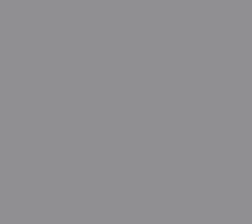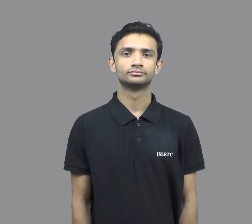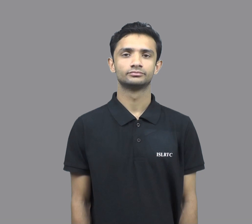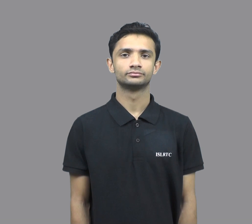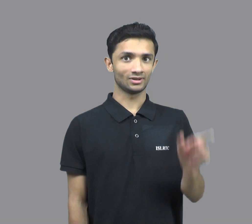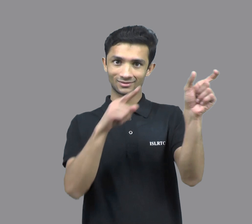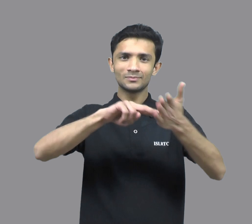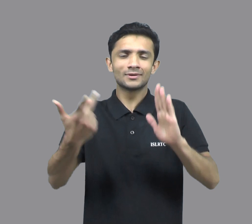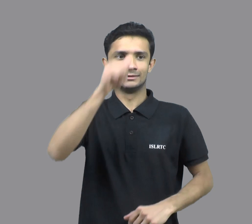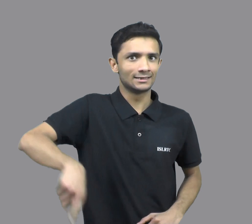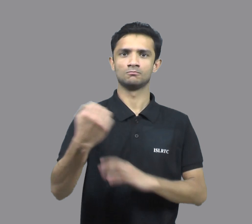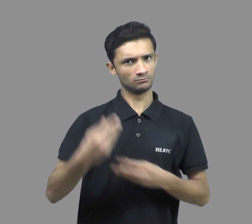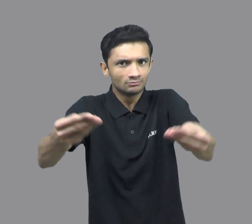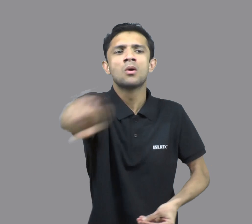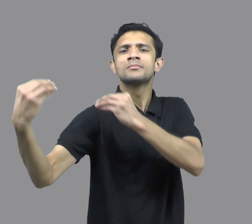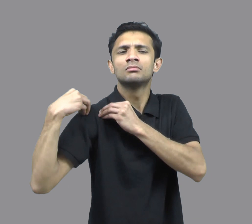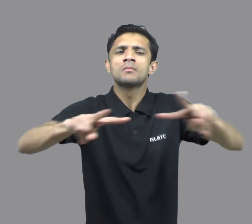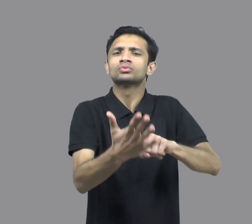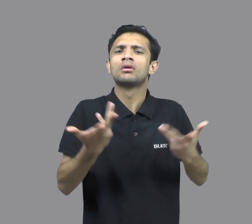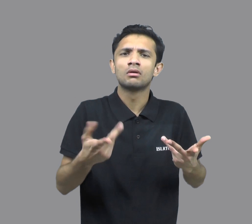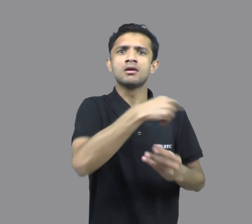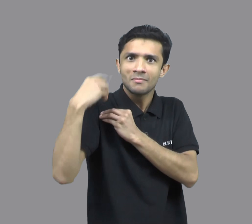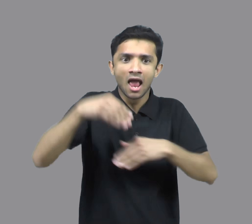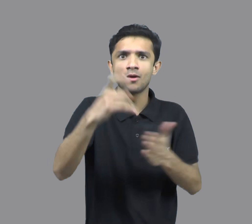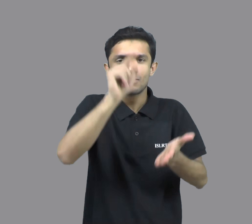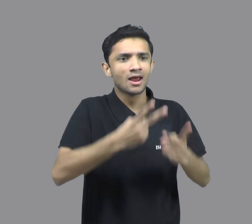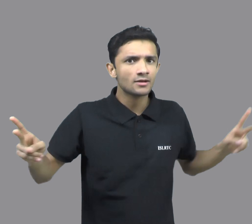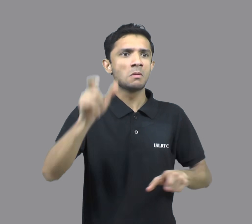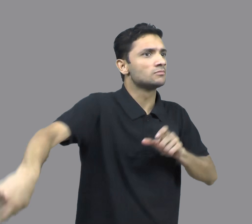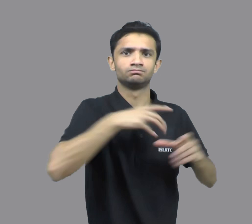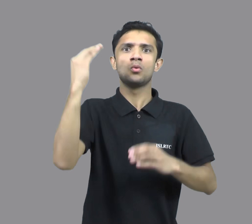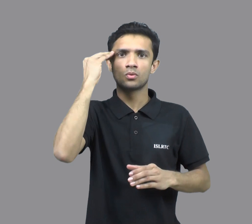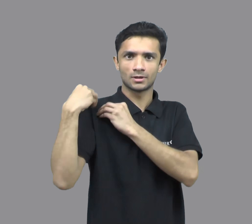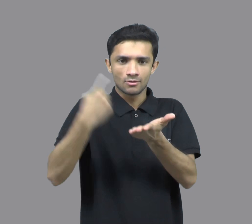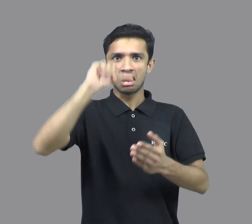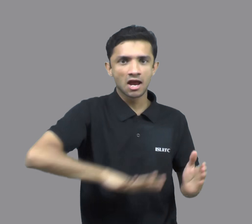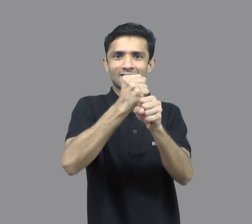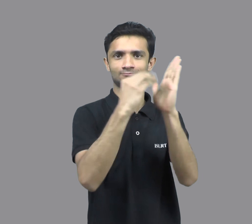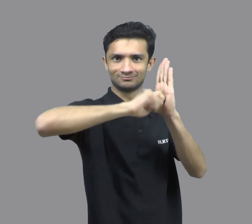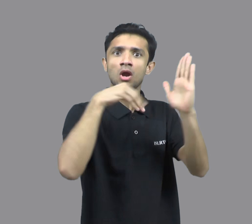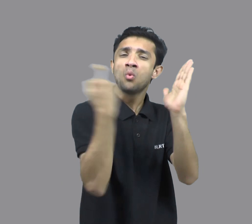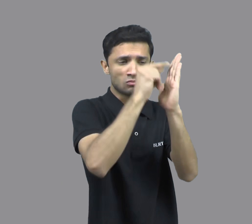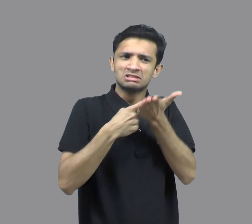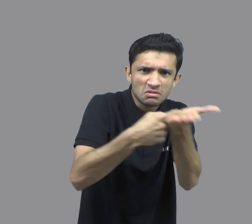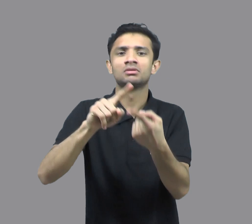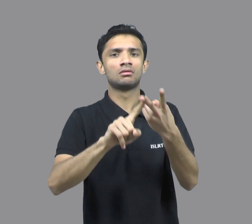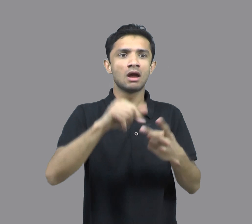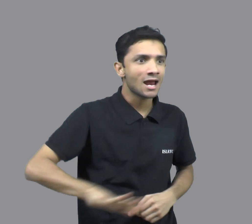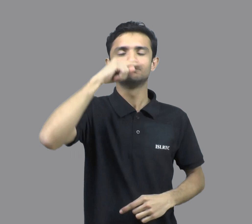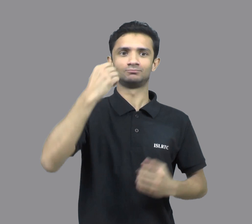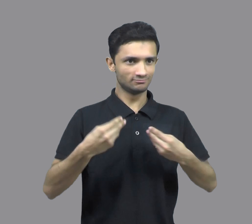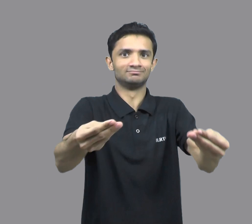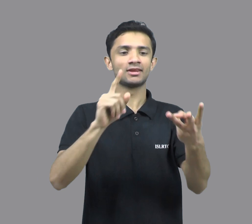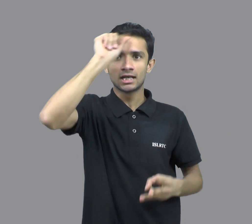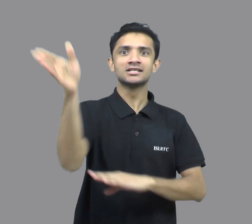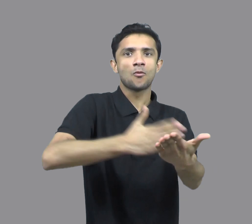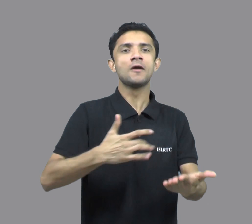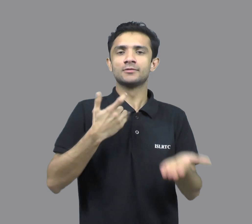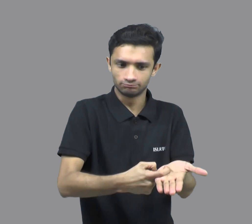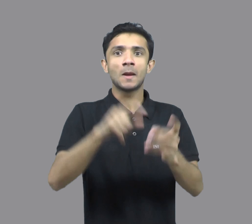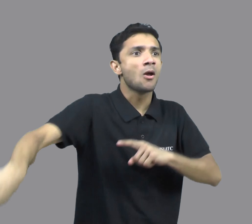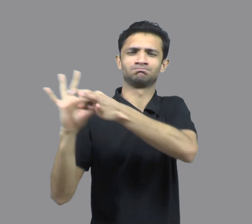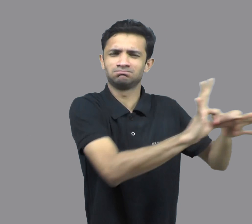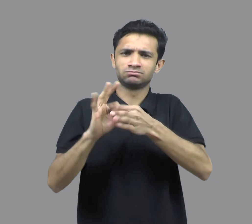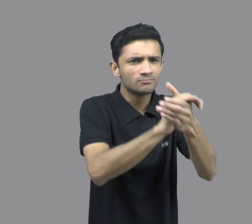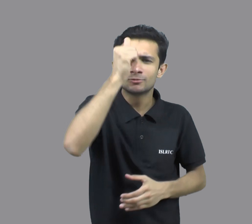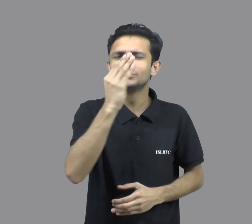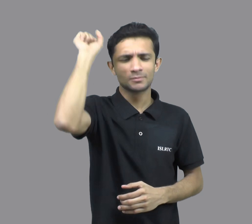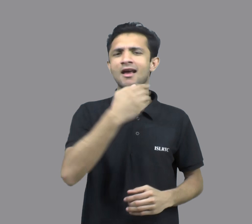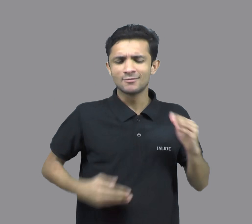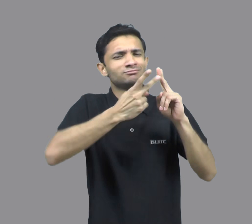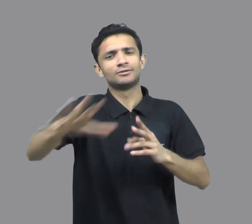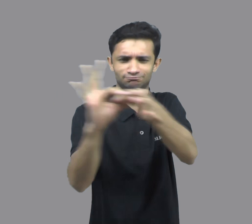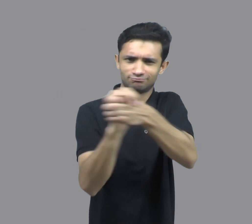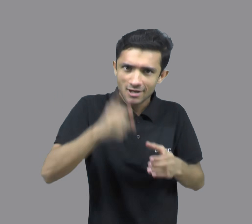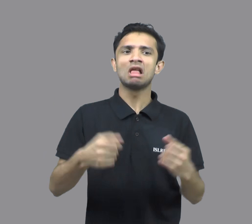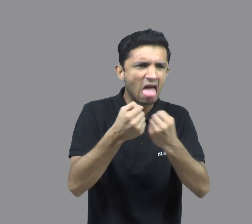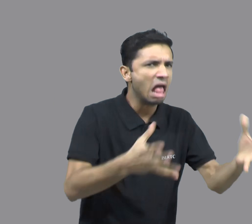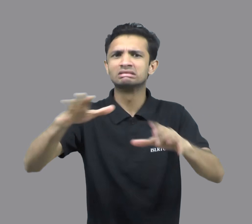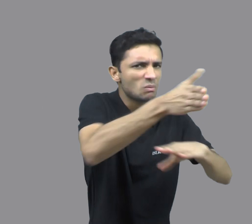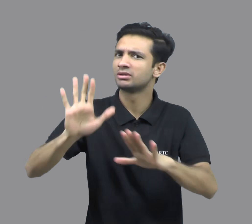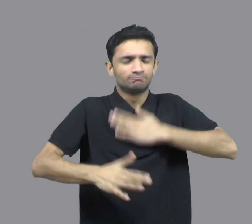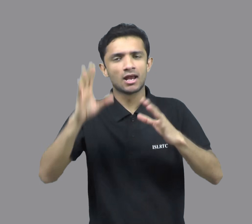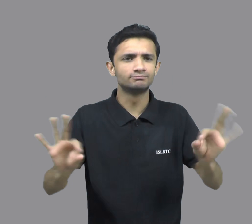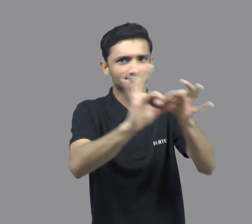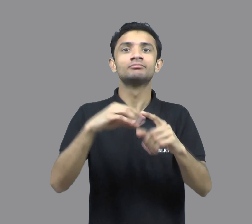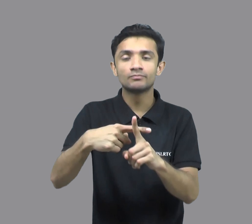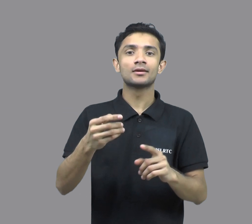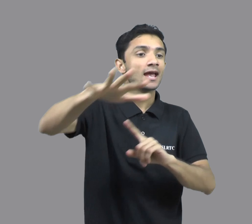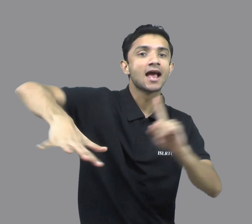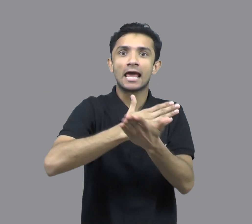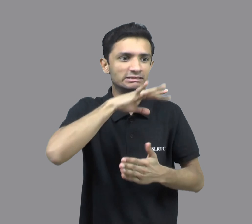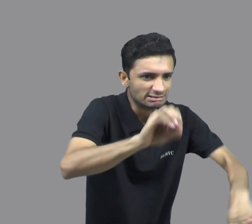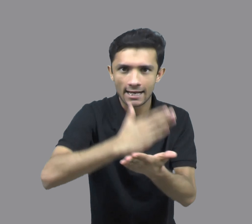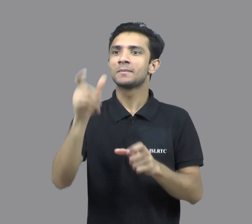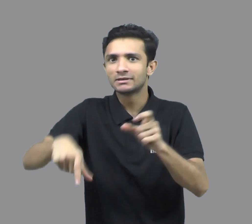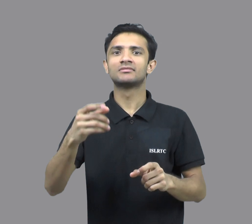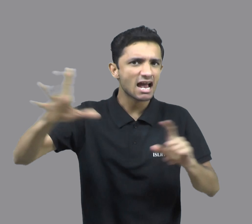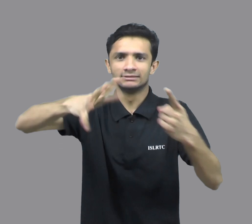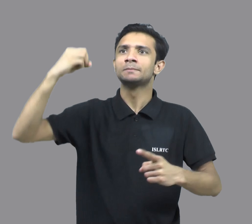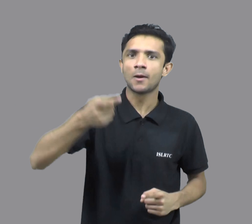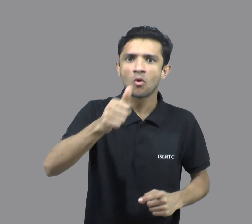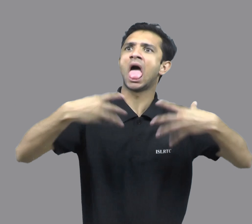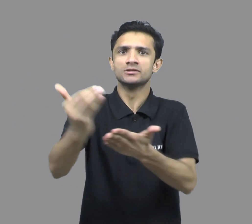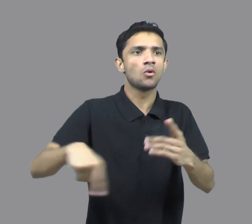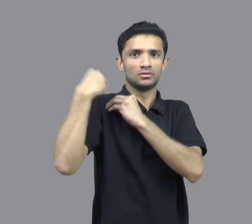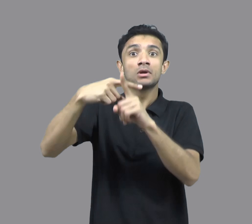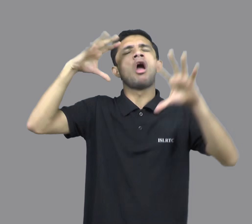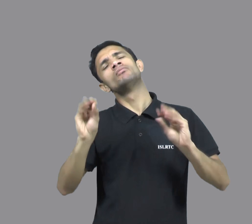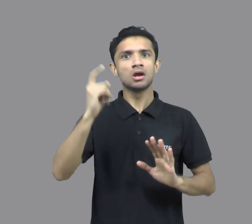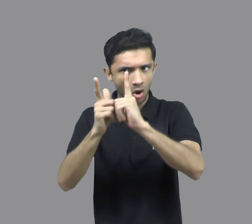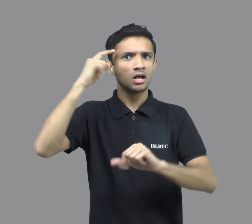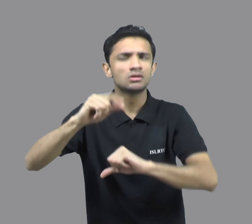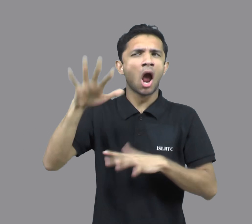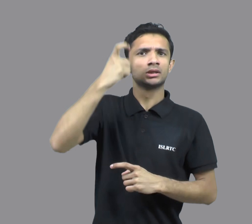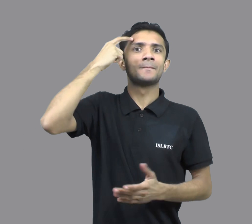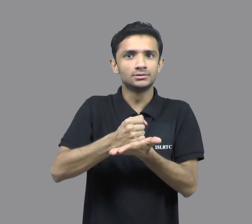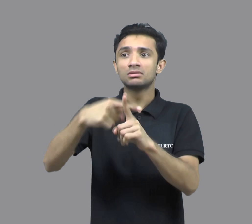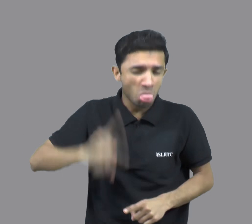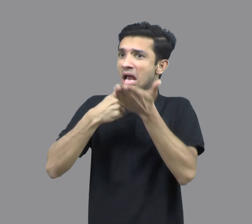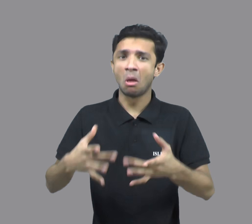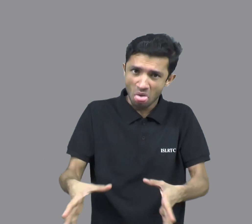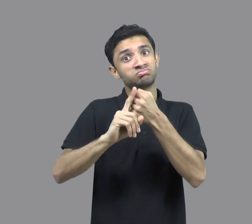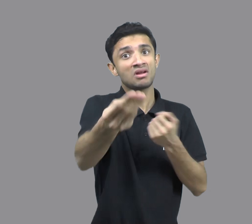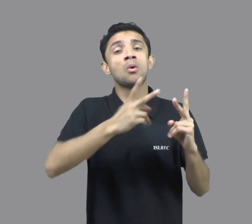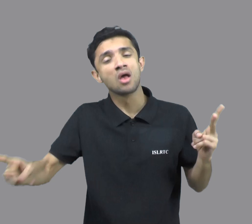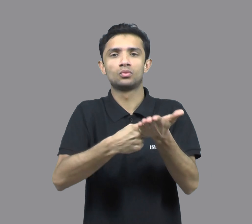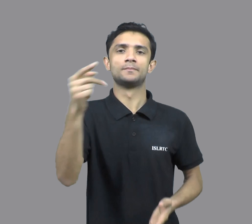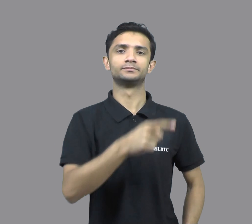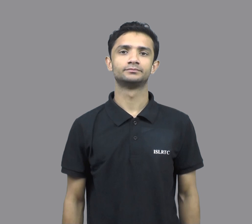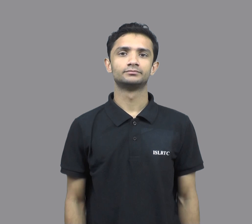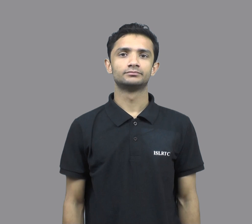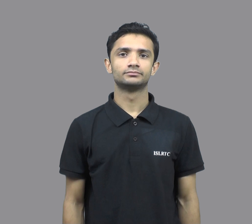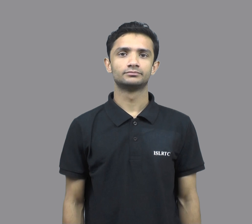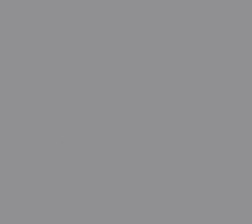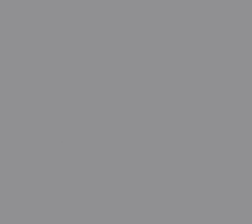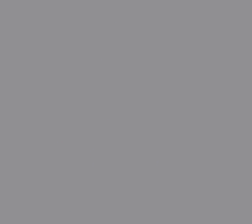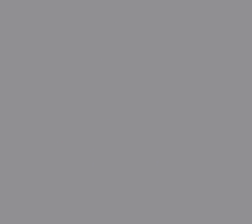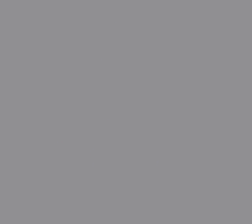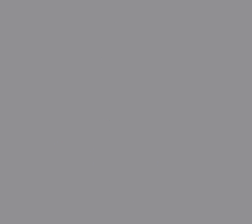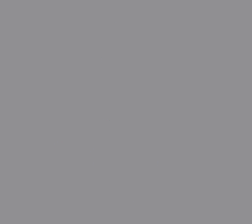Fundamental Duties